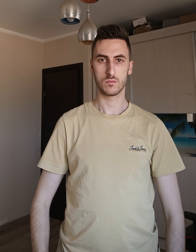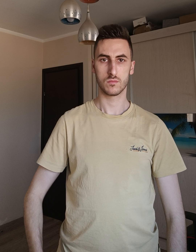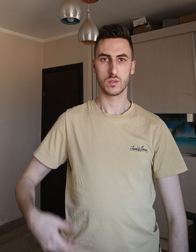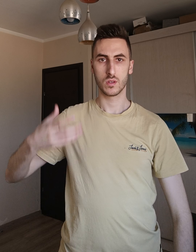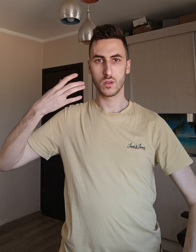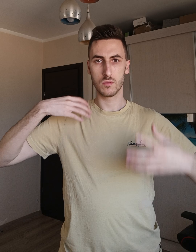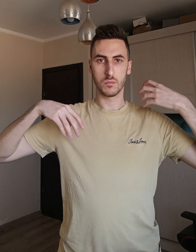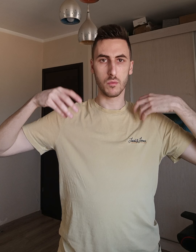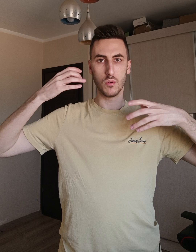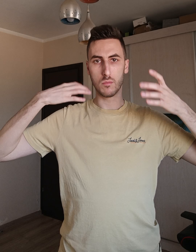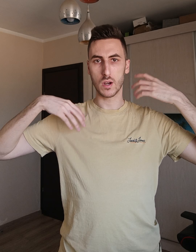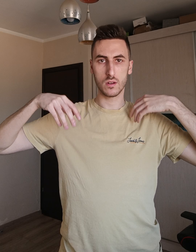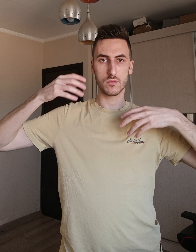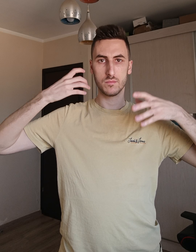מבולבל